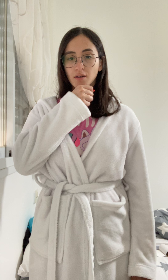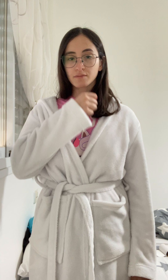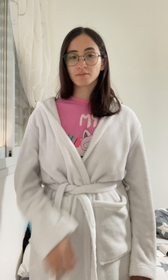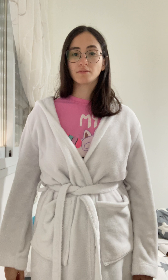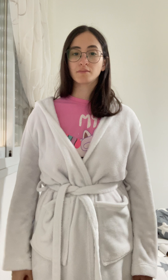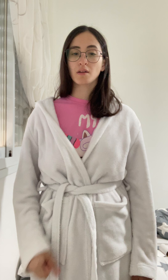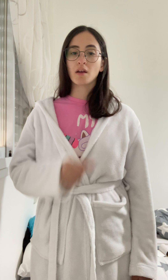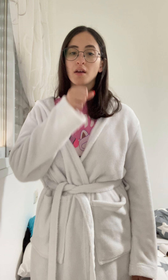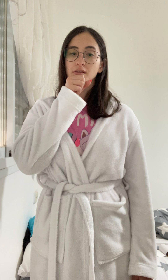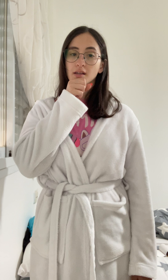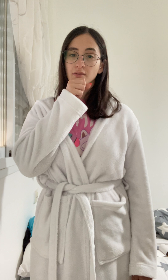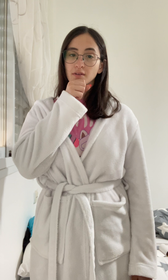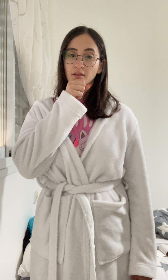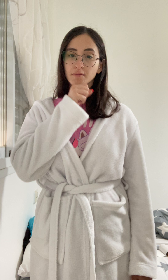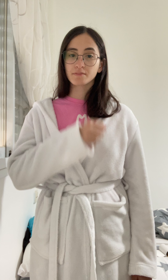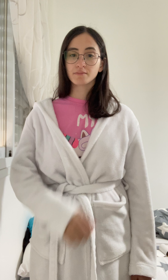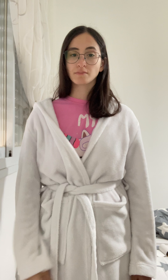סבתא